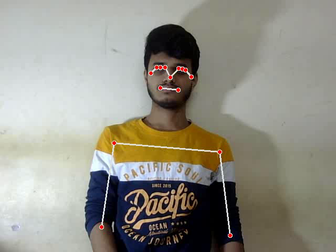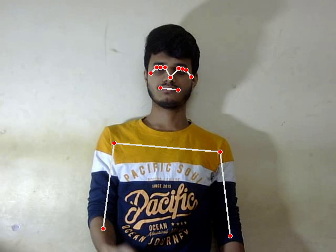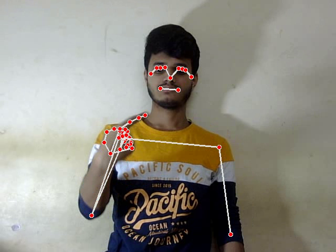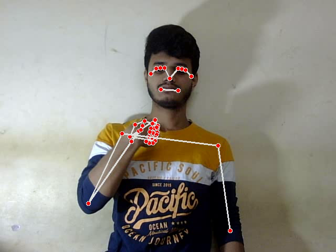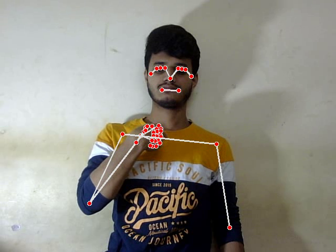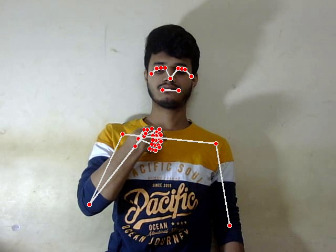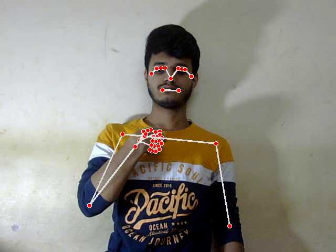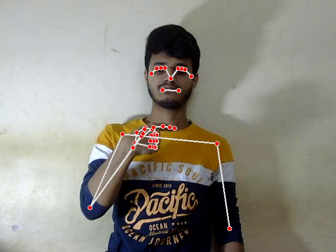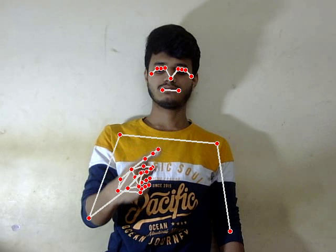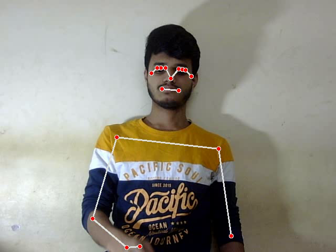I